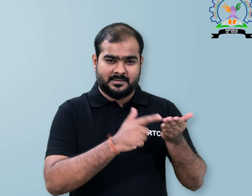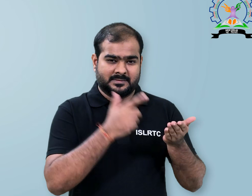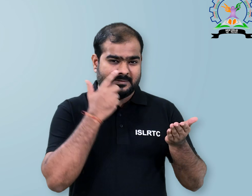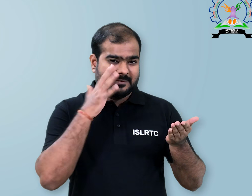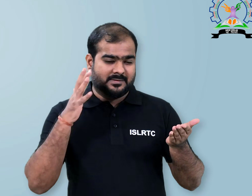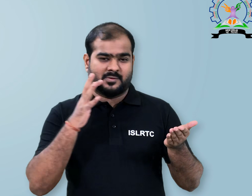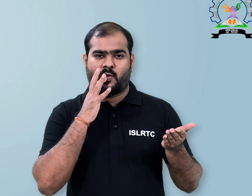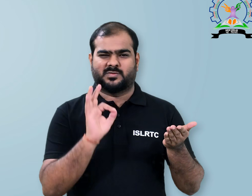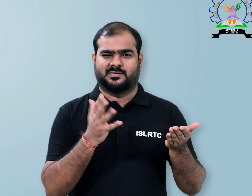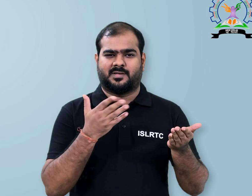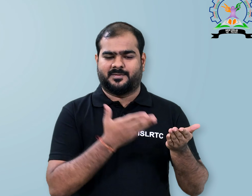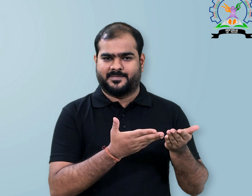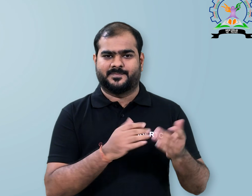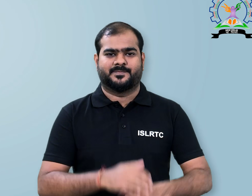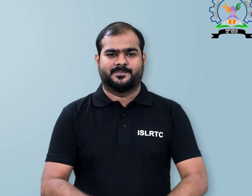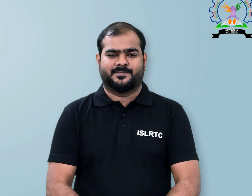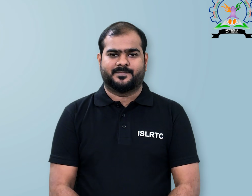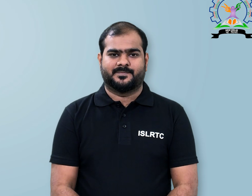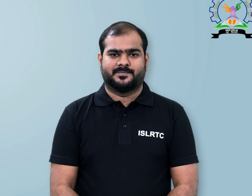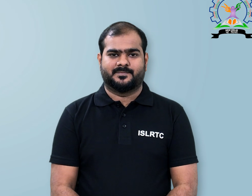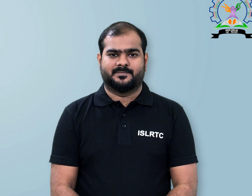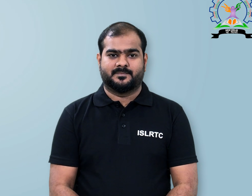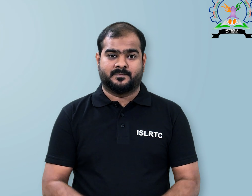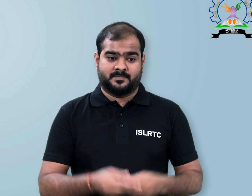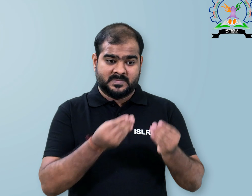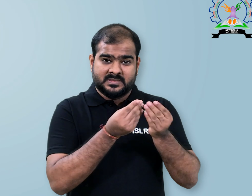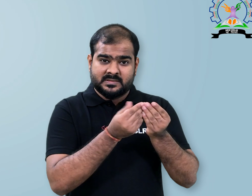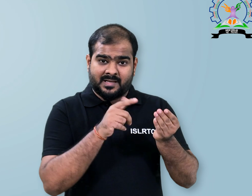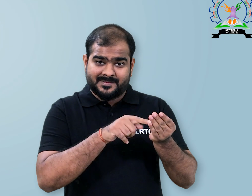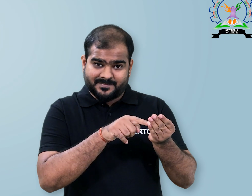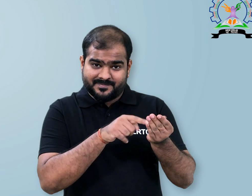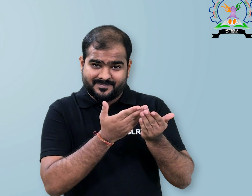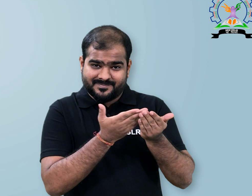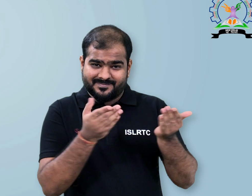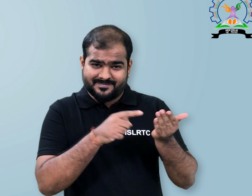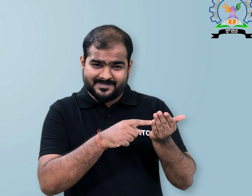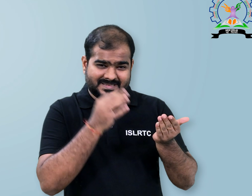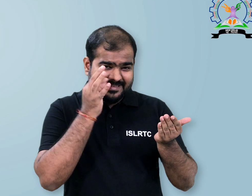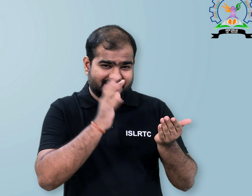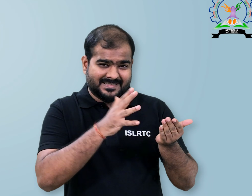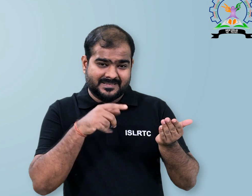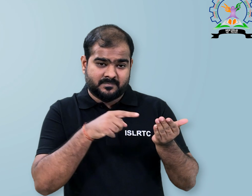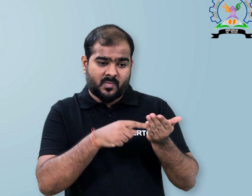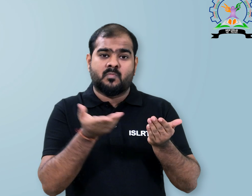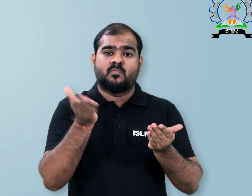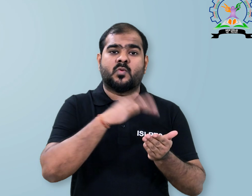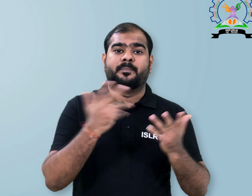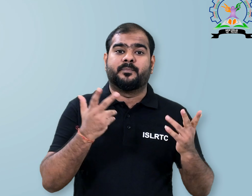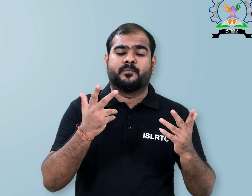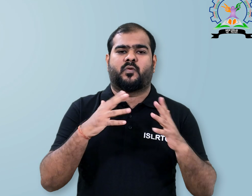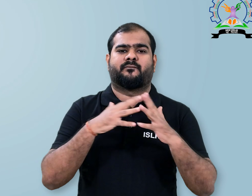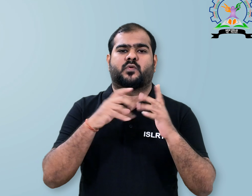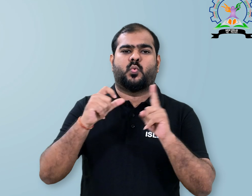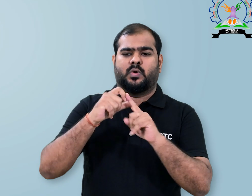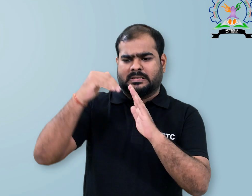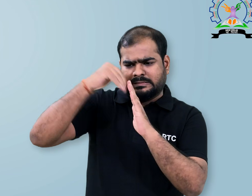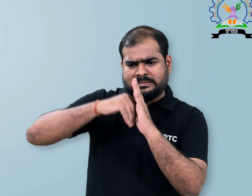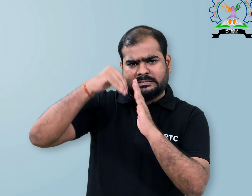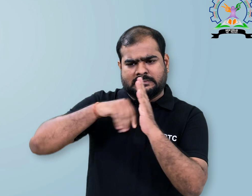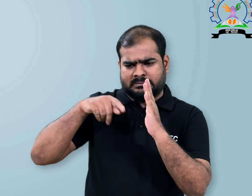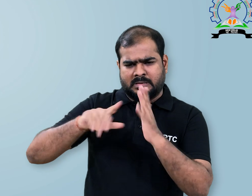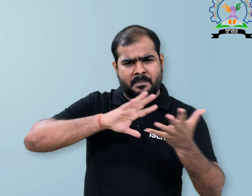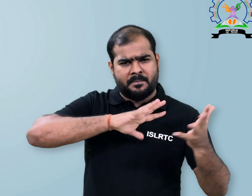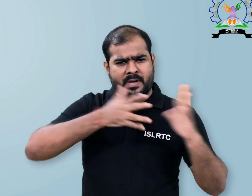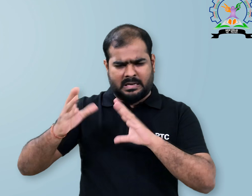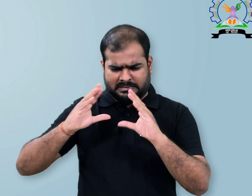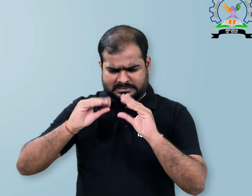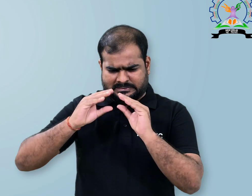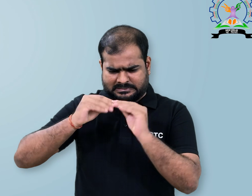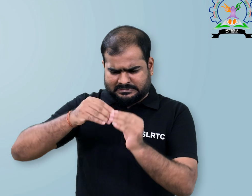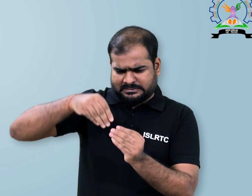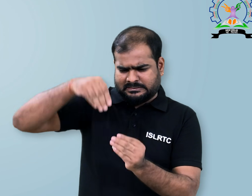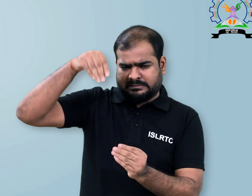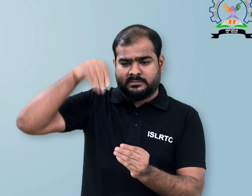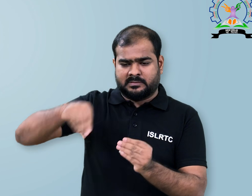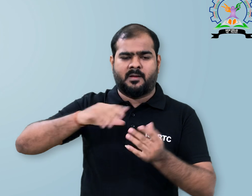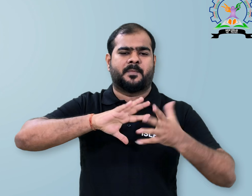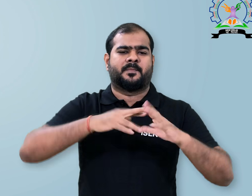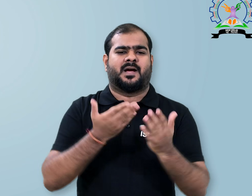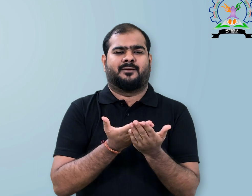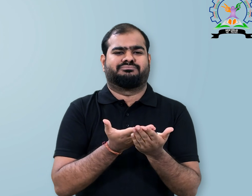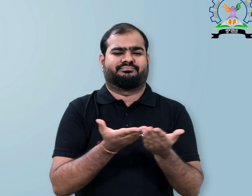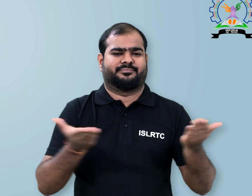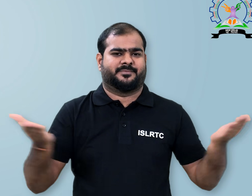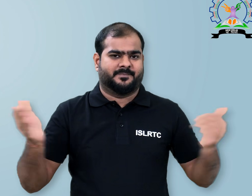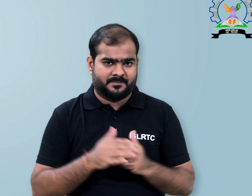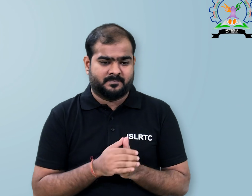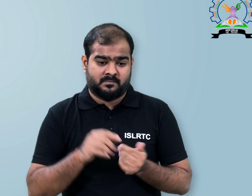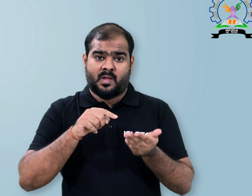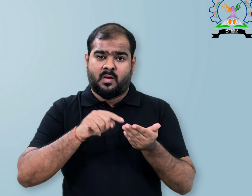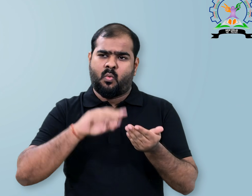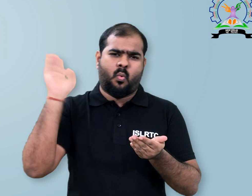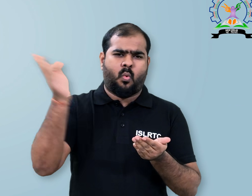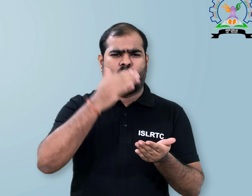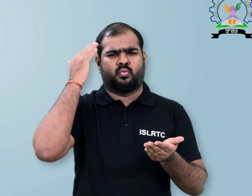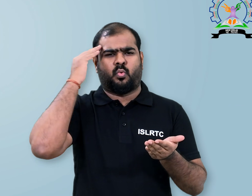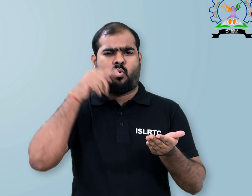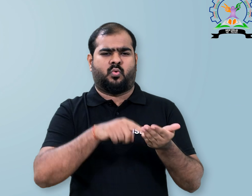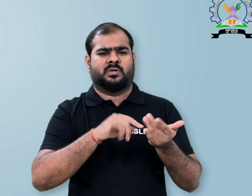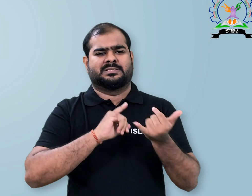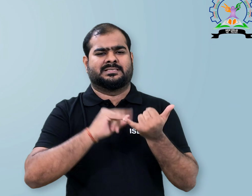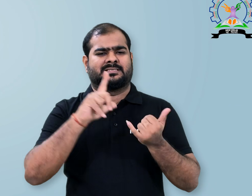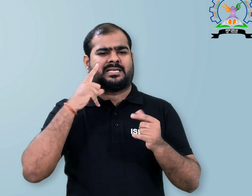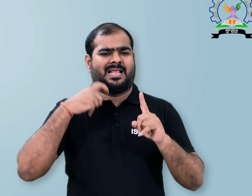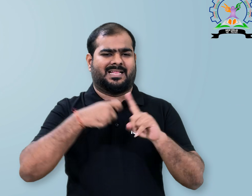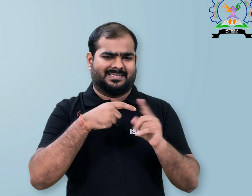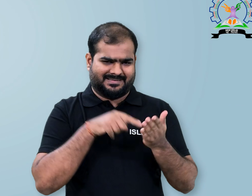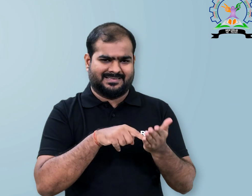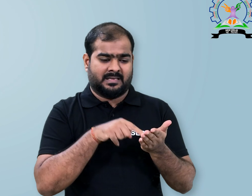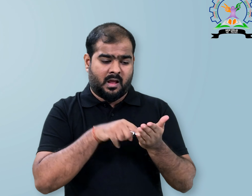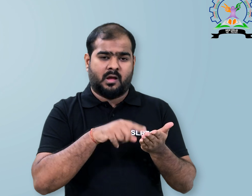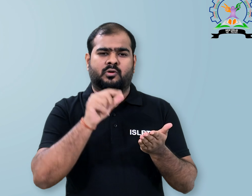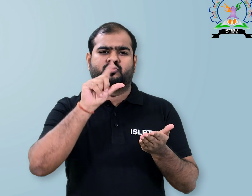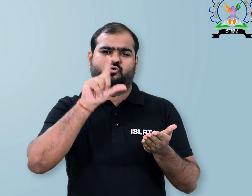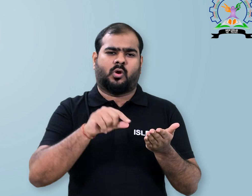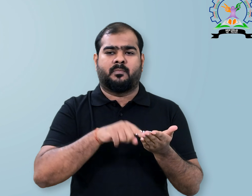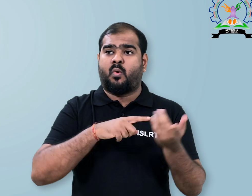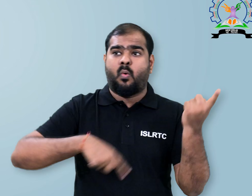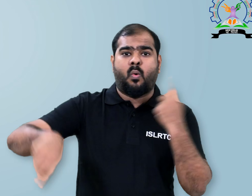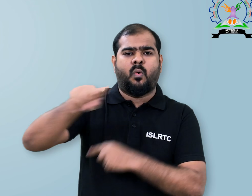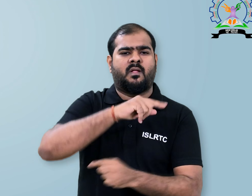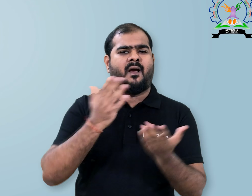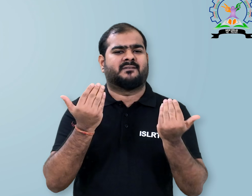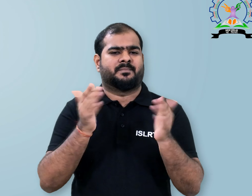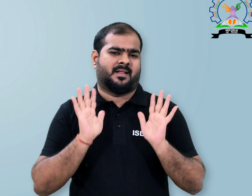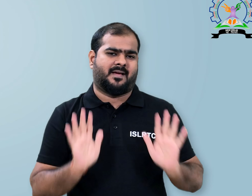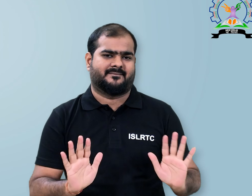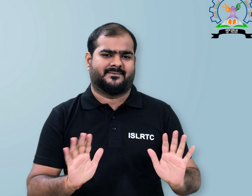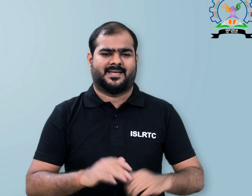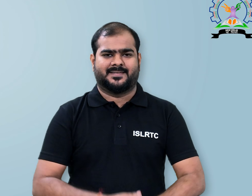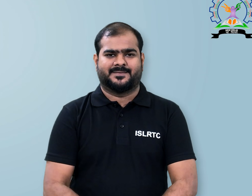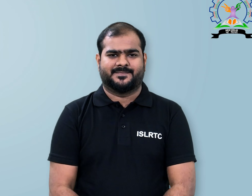Rayon Rayon is synthesized from wood pulp. Rayon resembles silk, so it is also known as artificial silk. It is also cheaper than silk and easily available